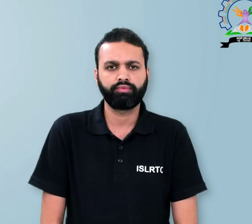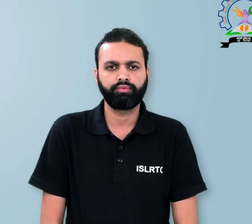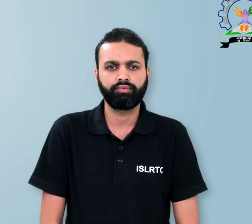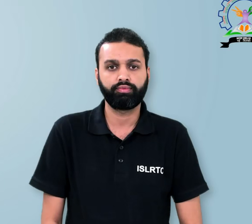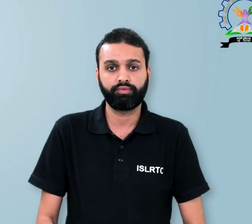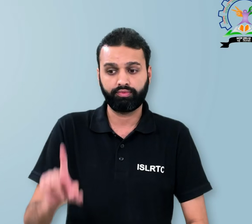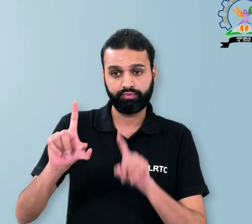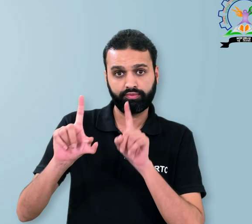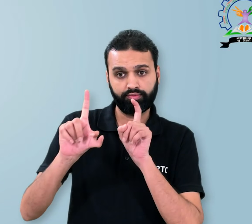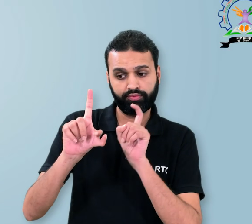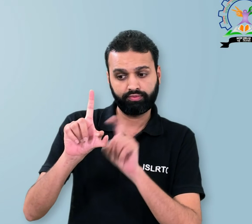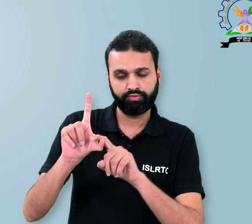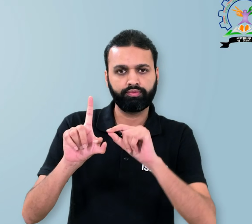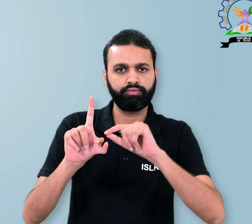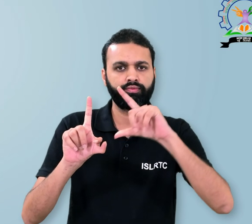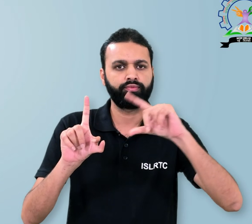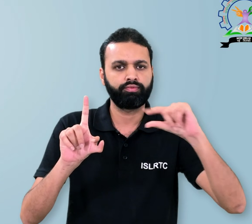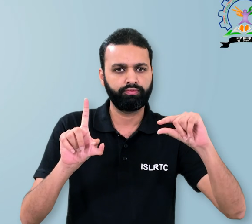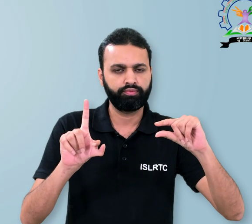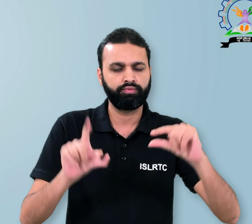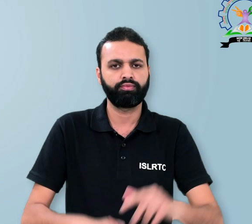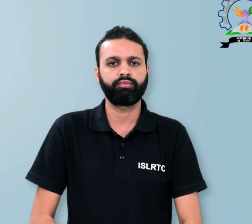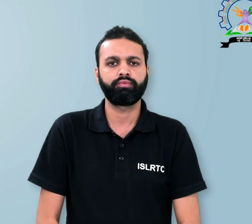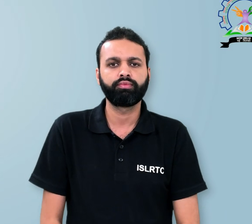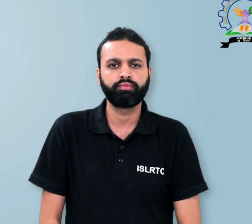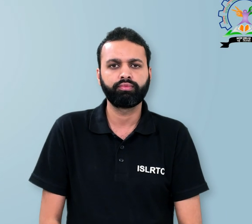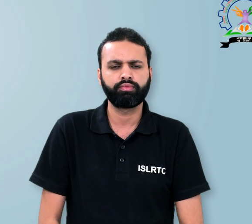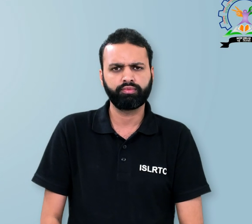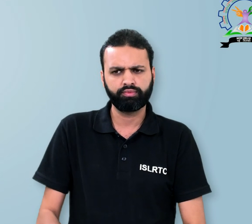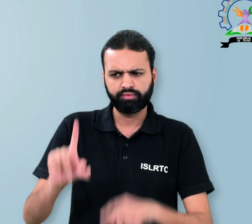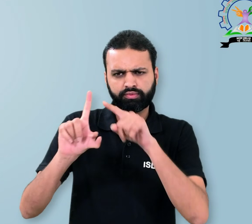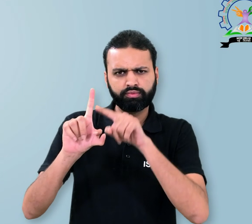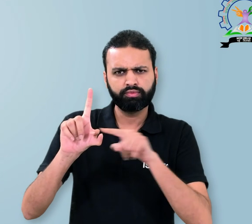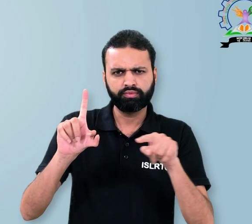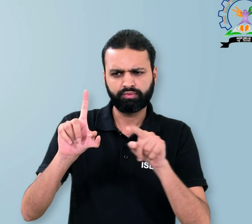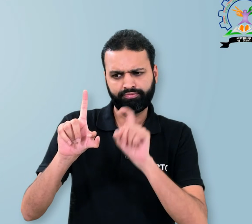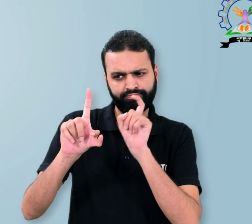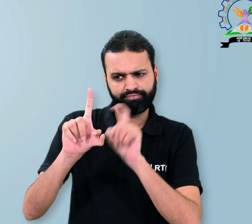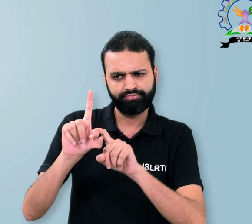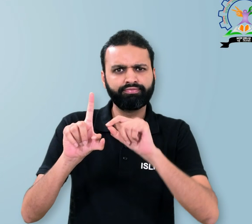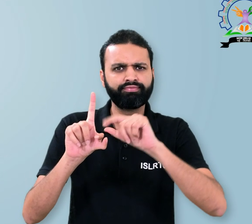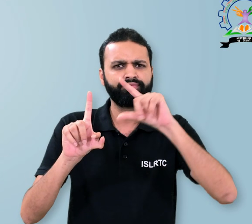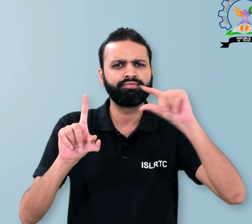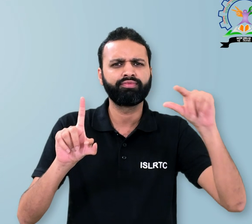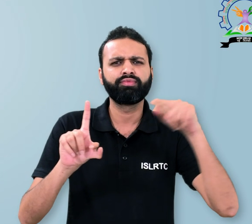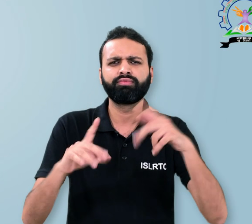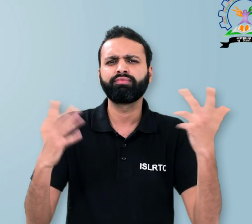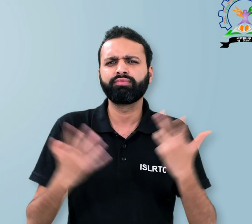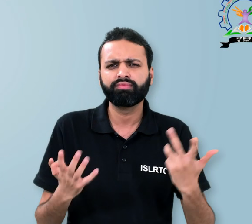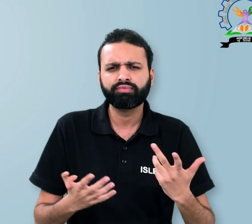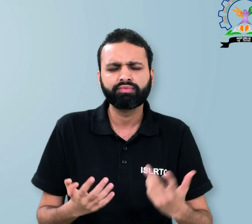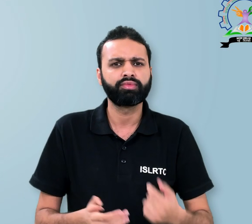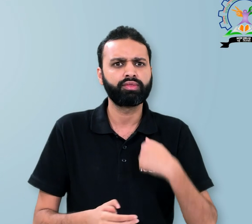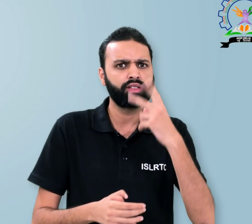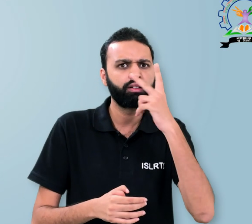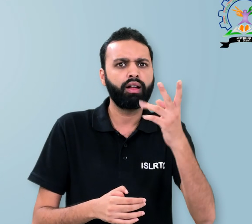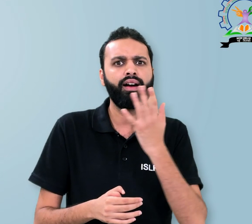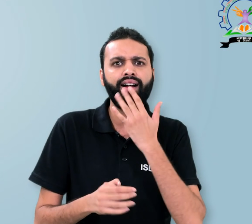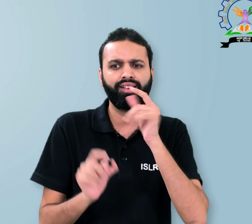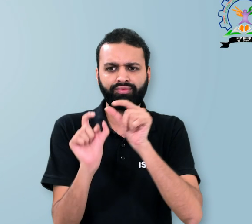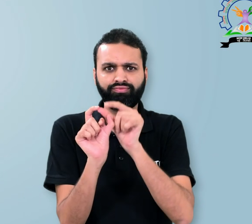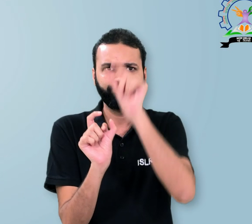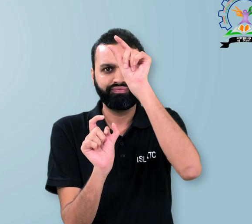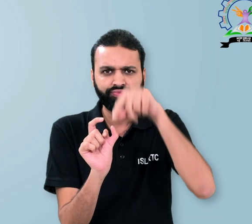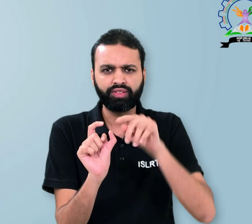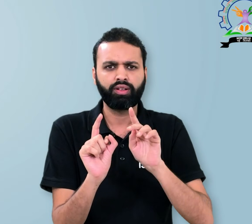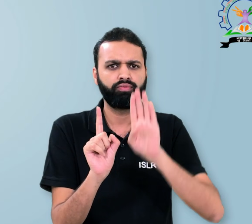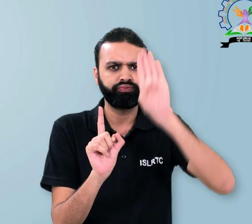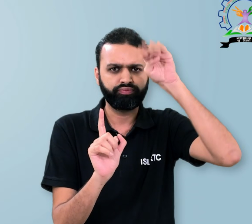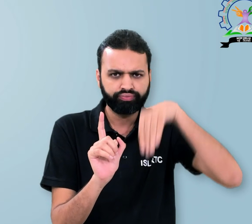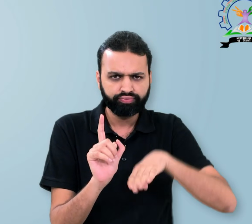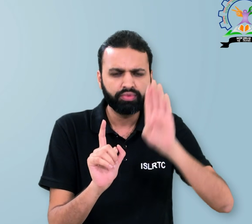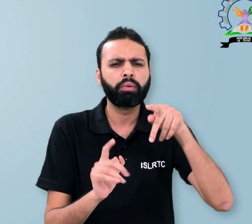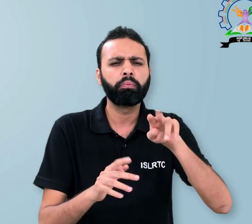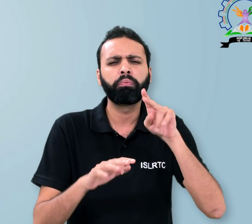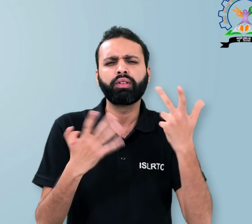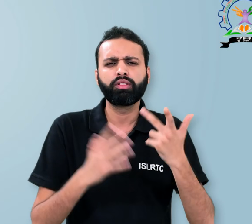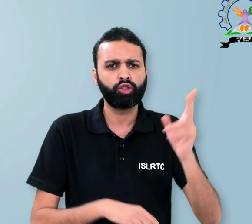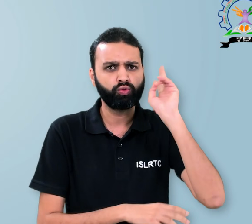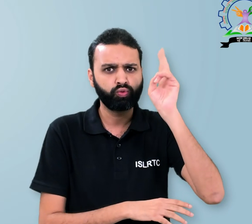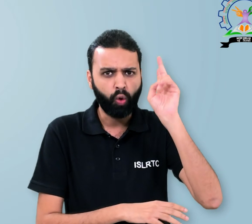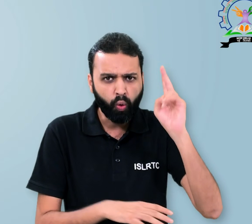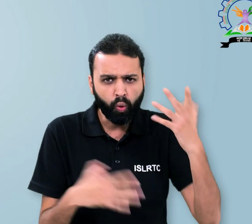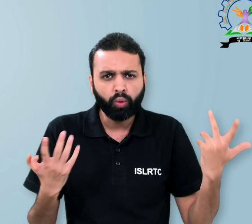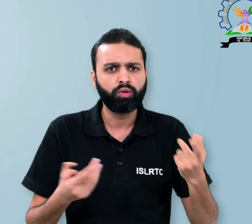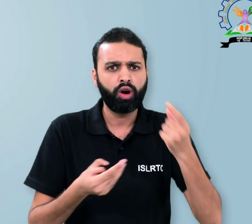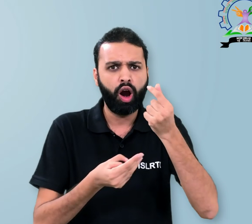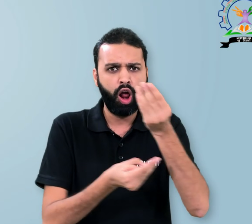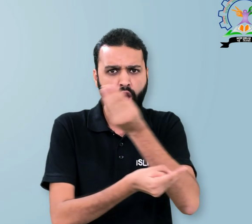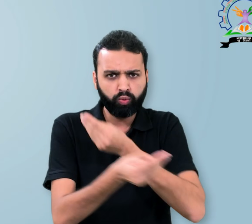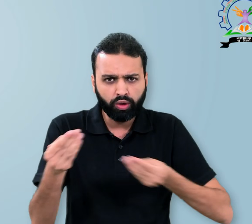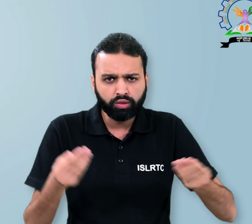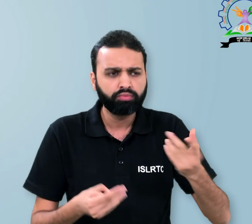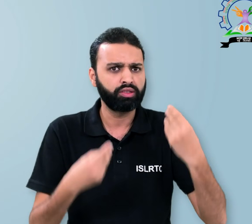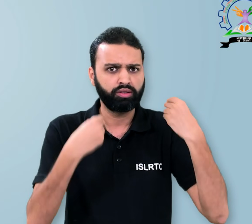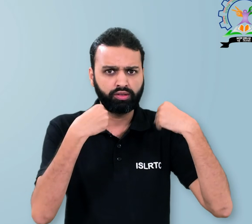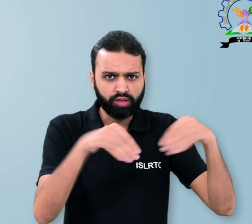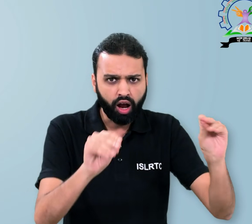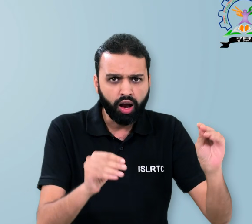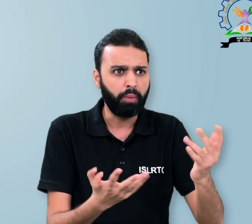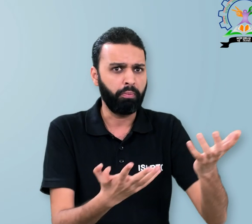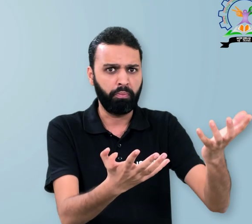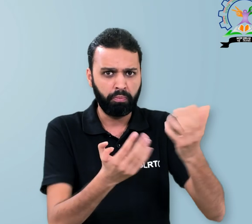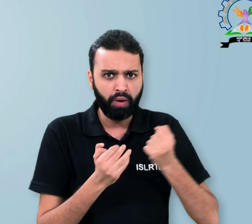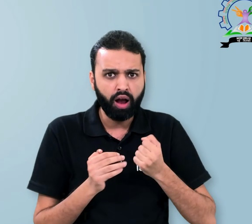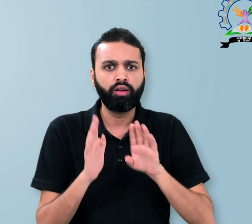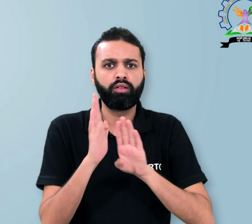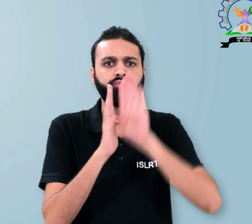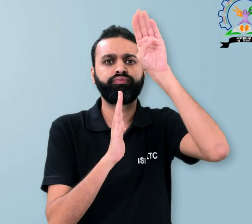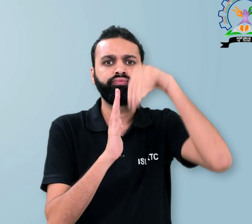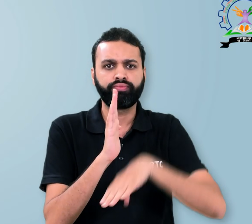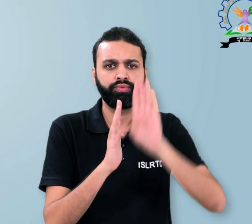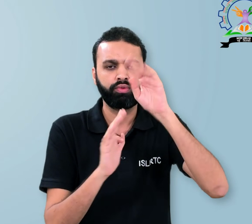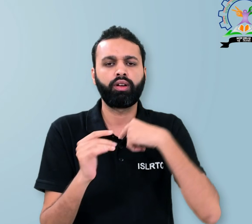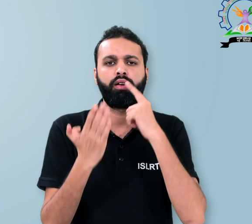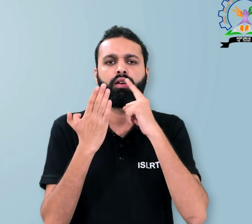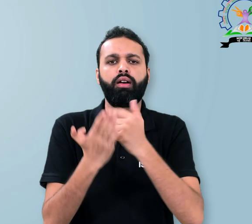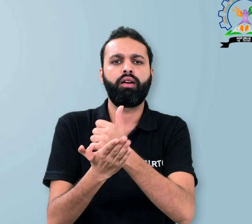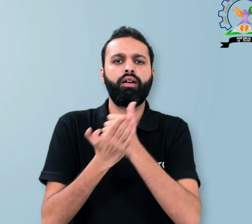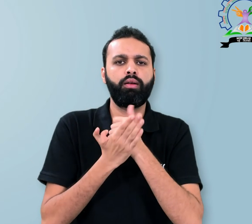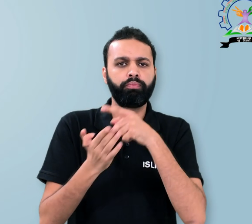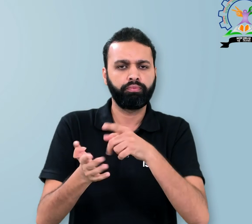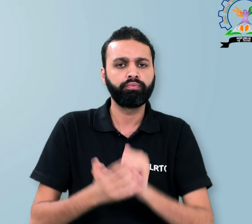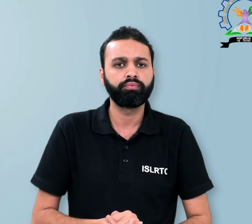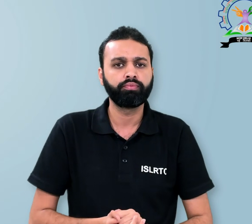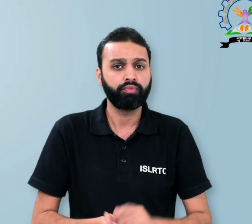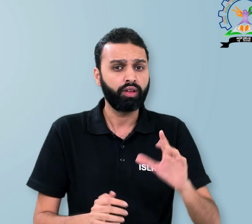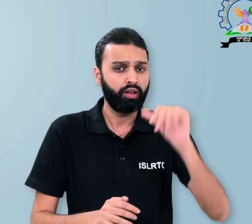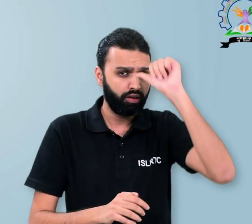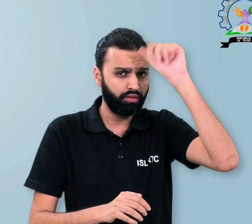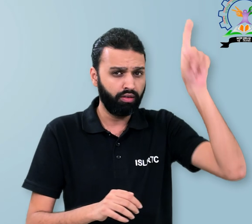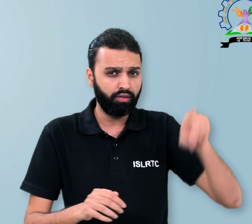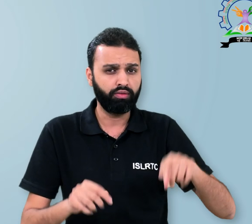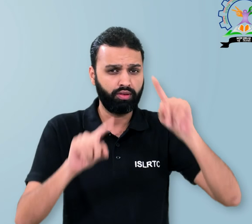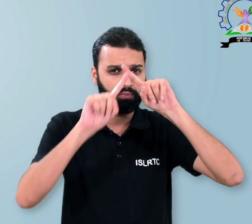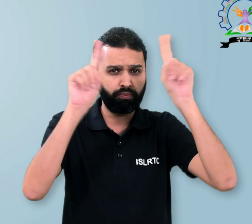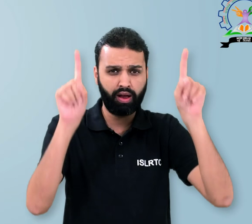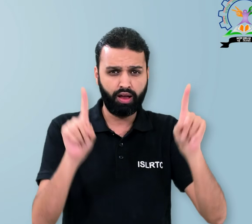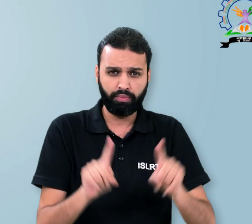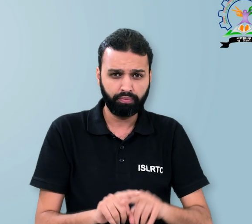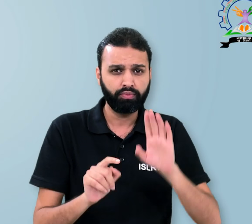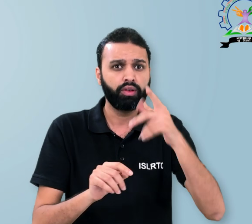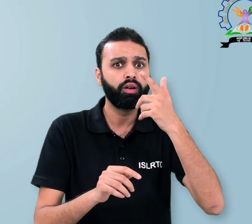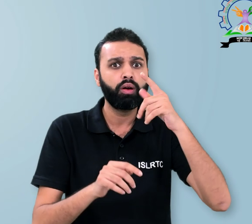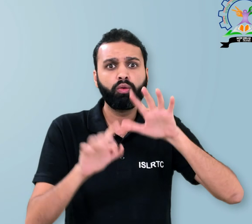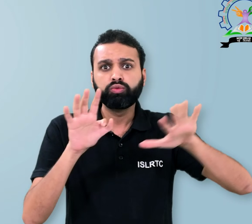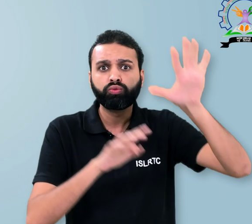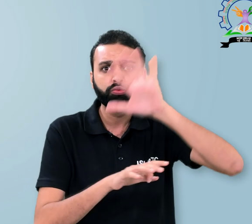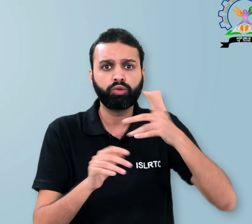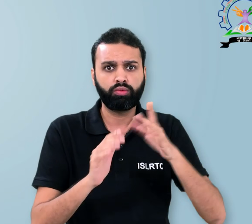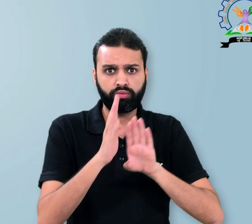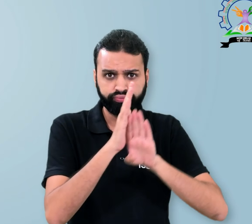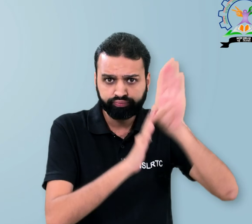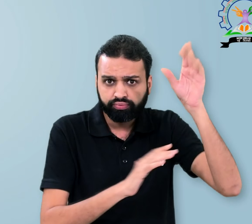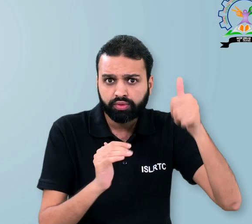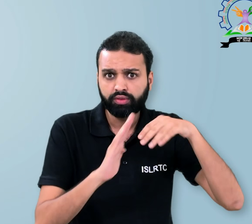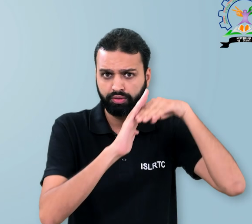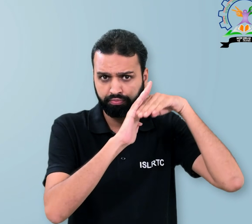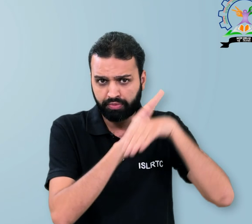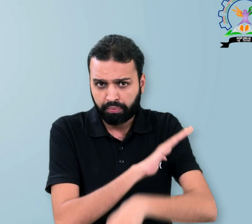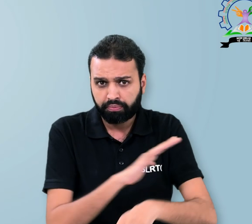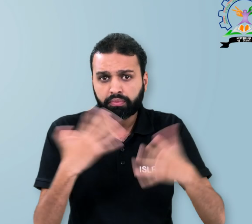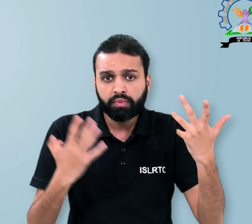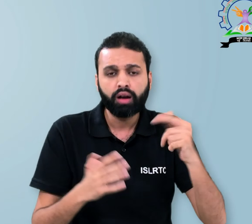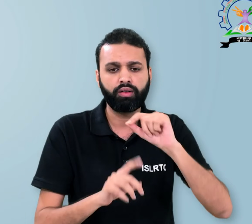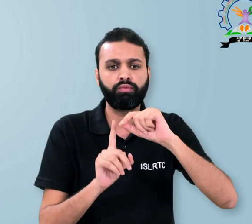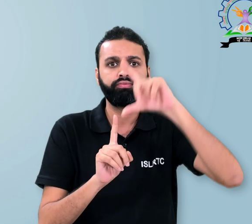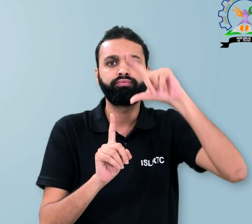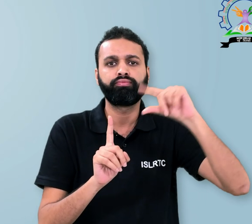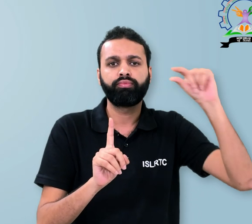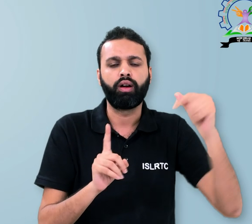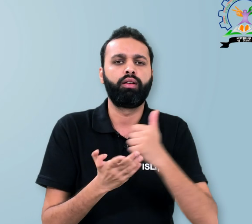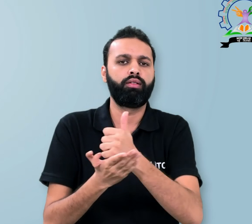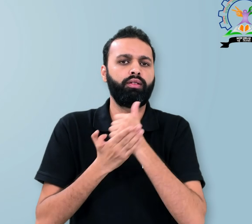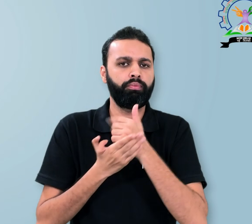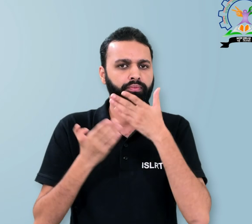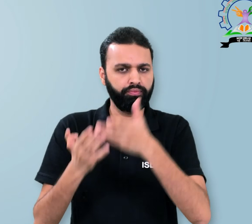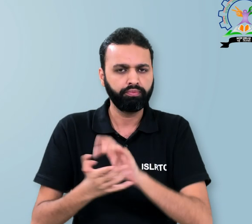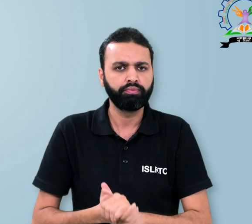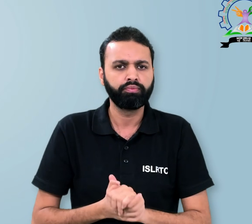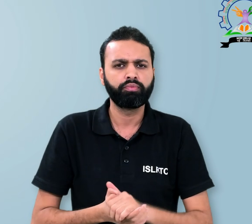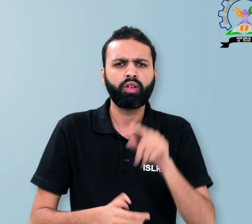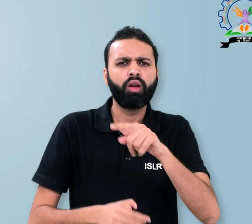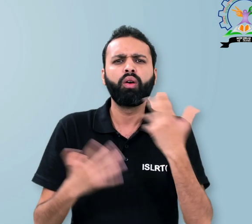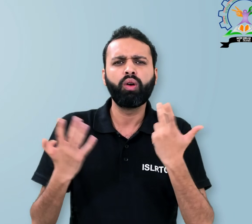Legend (Math) In the context of graphs or maps, a legend is a key that explains the symbols, colors, or patterns used. It helps in interpreting the data presented in the graphical representation.